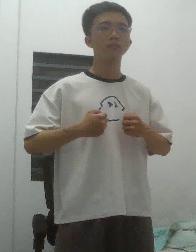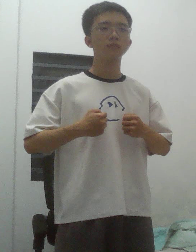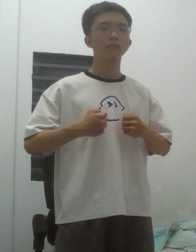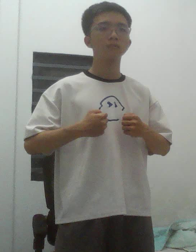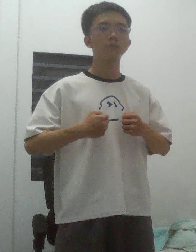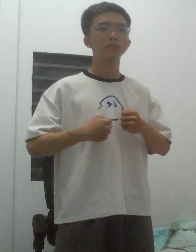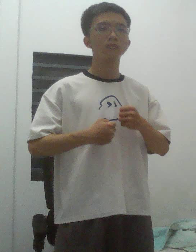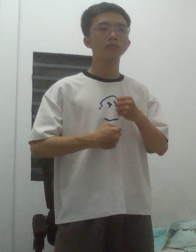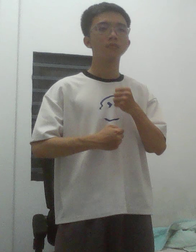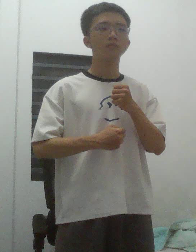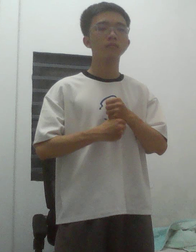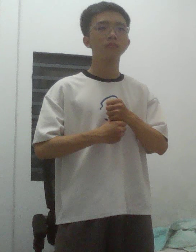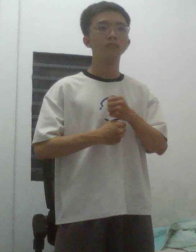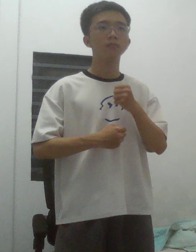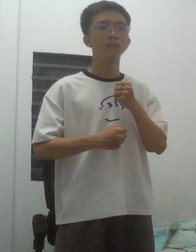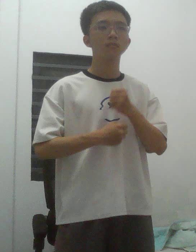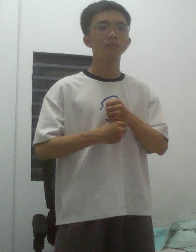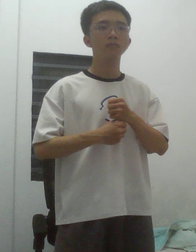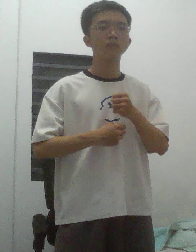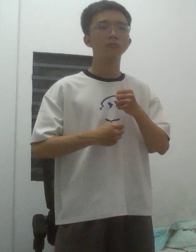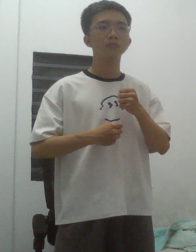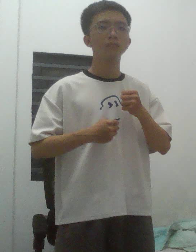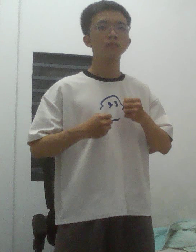cong viec